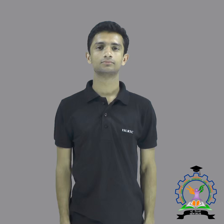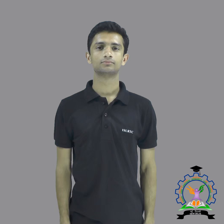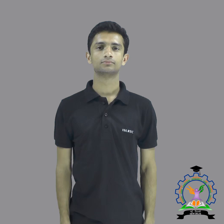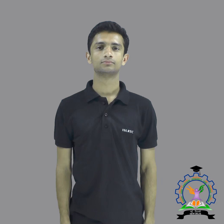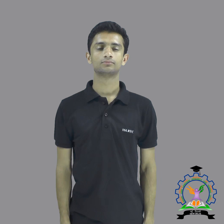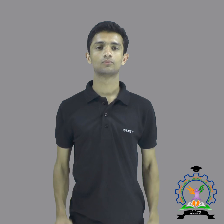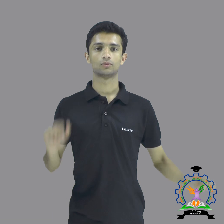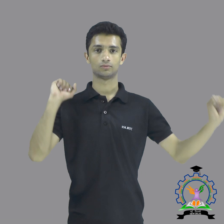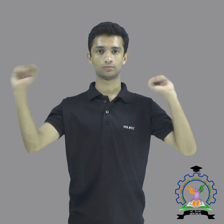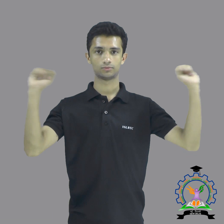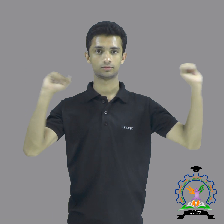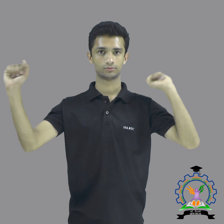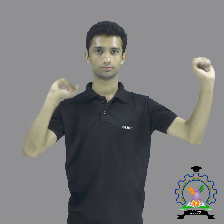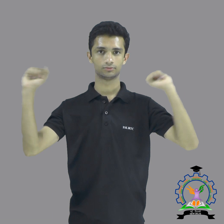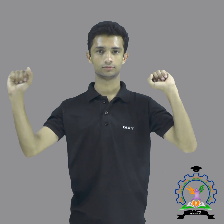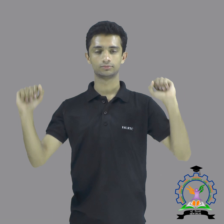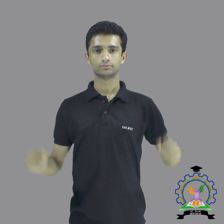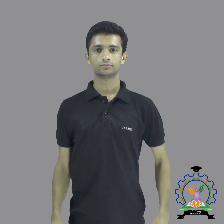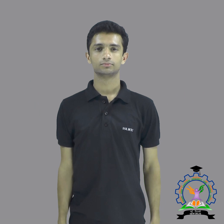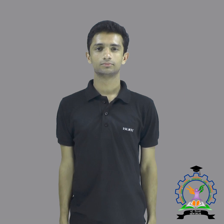Towel